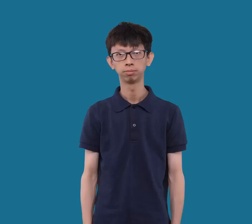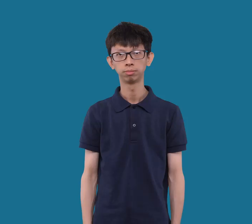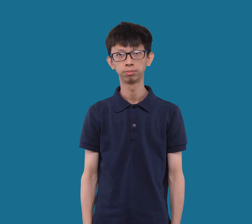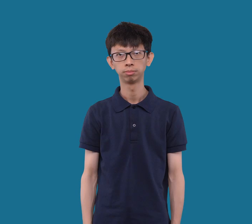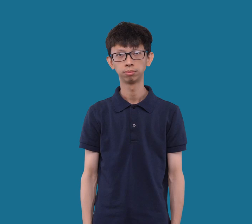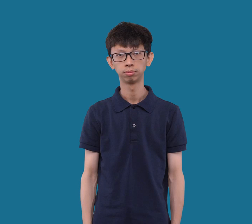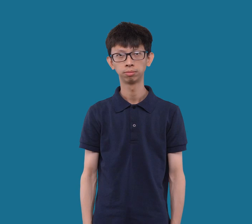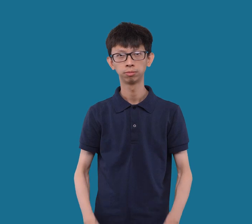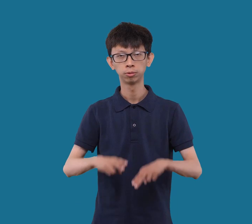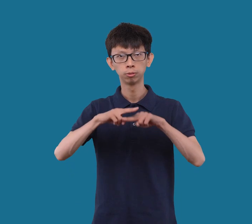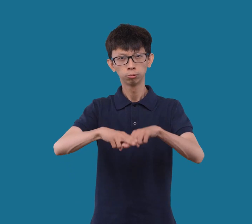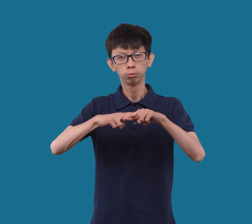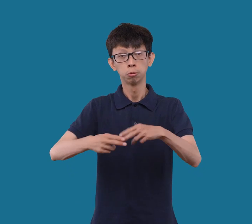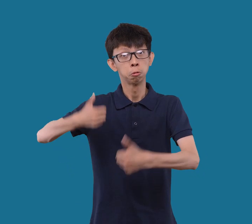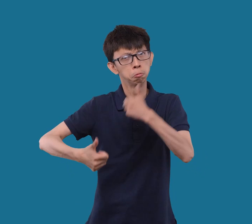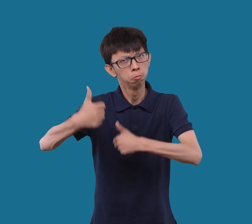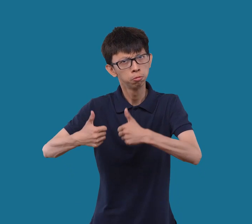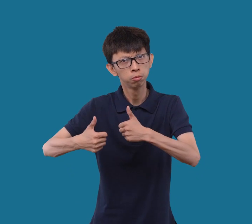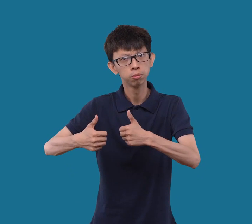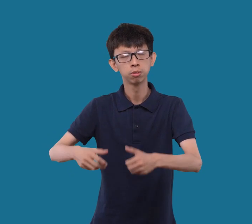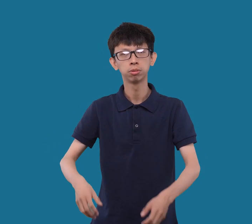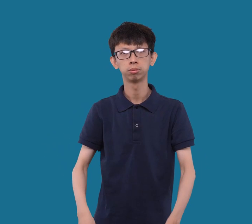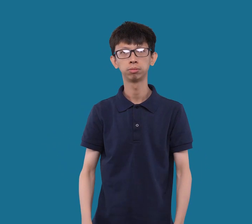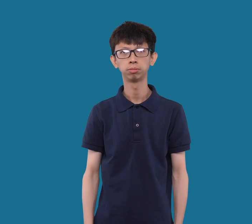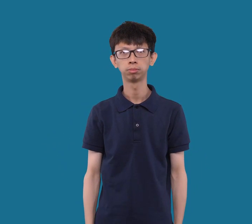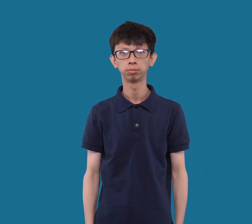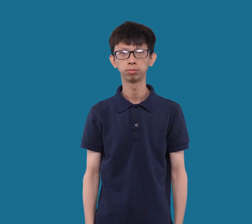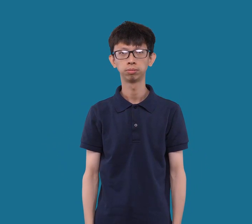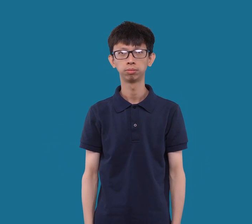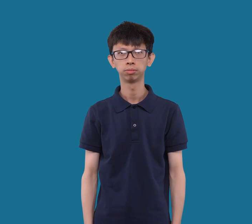đua ngựa